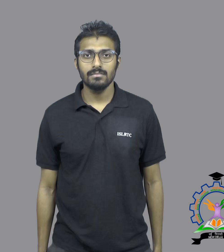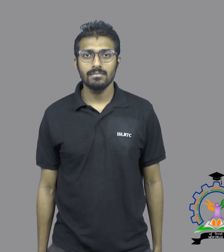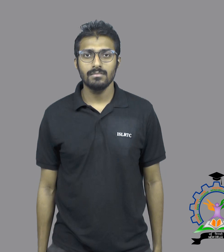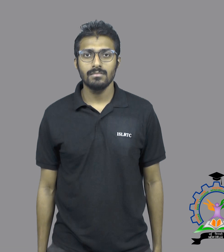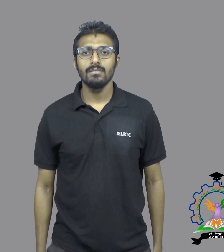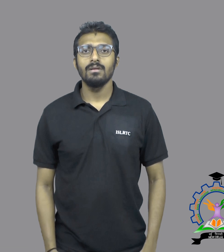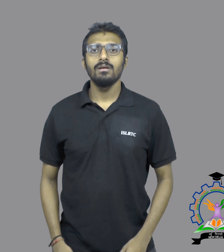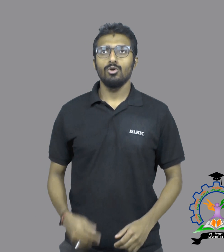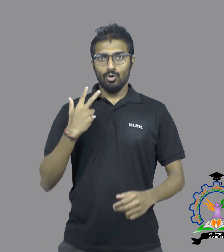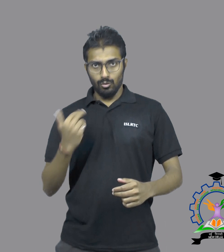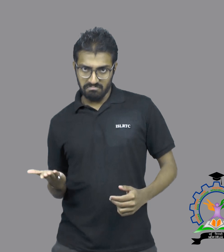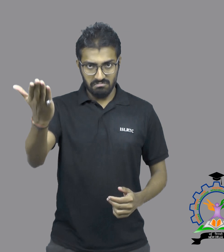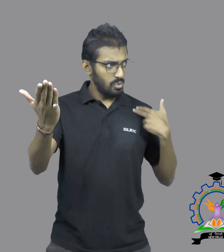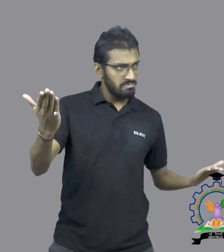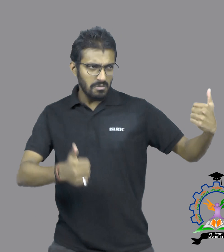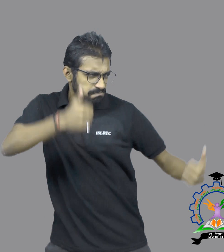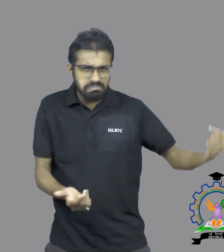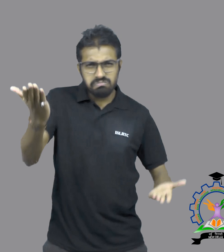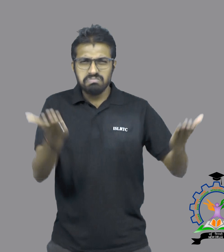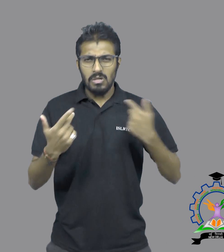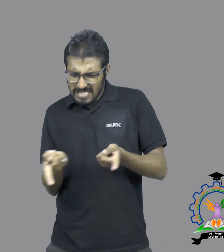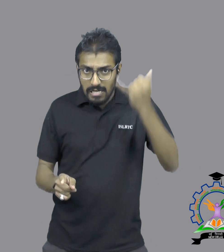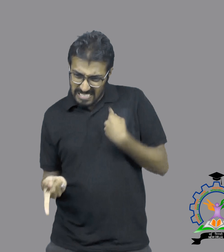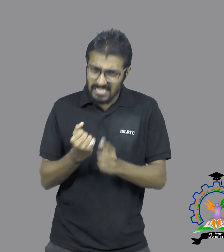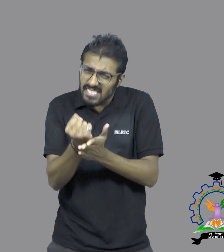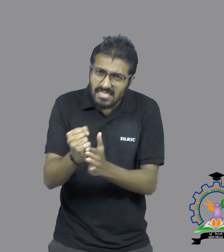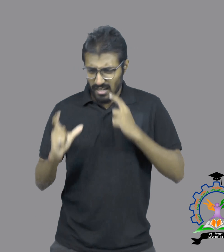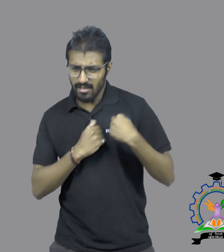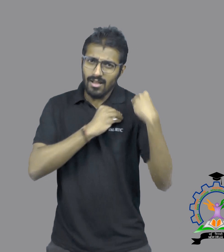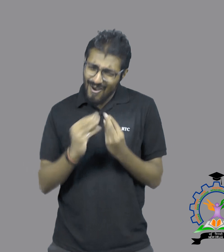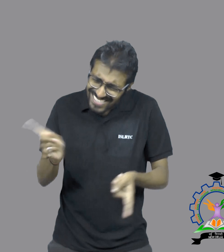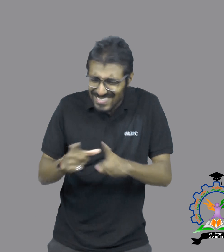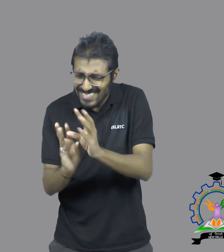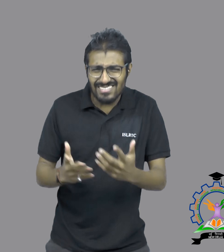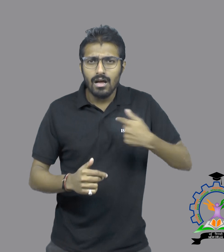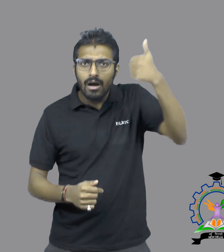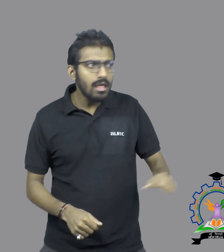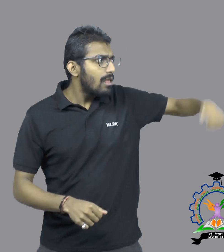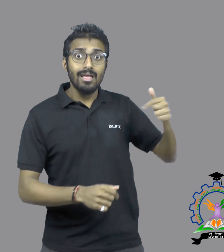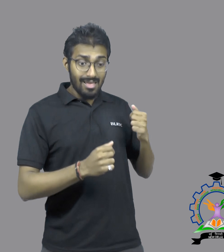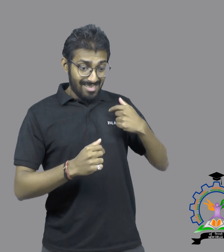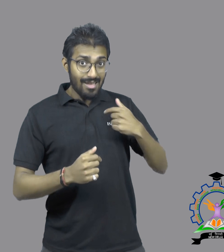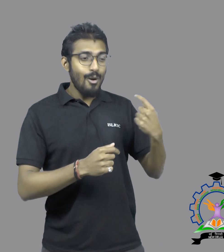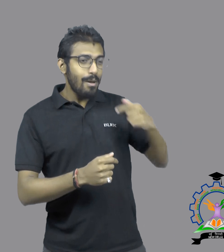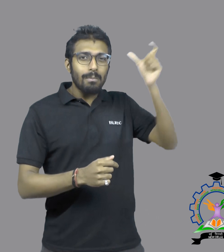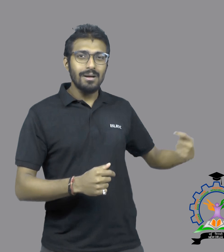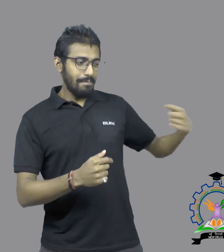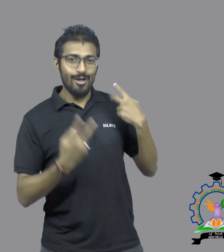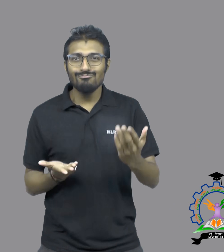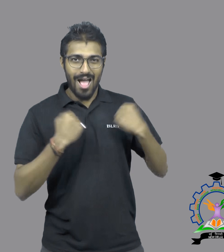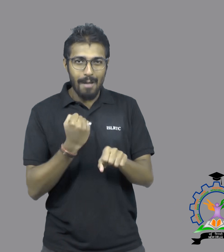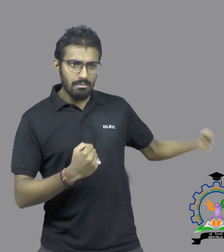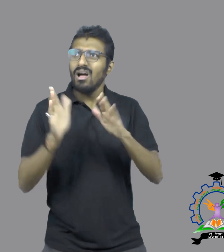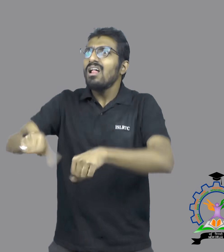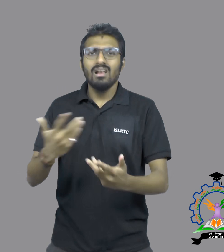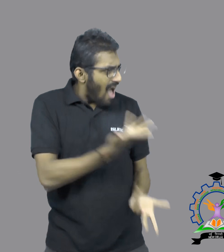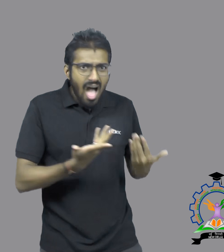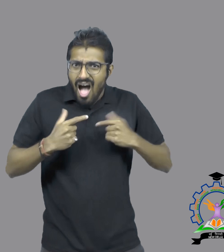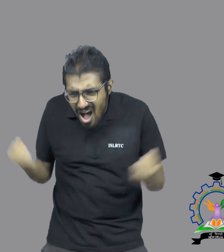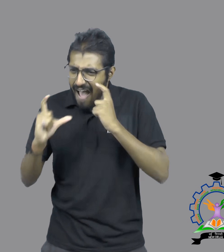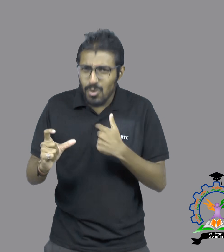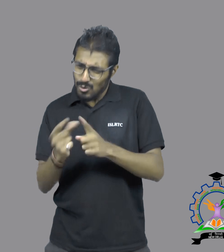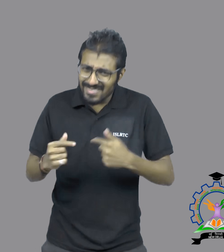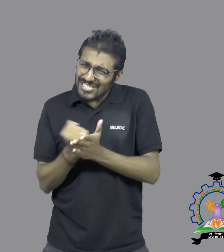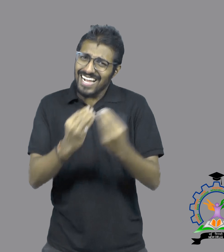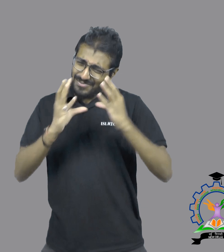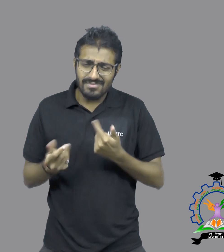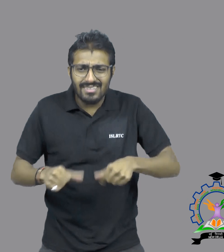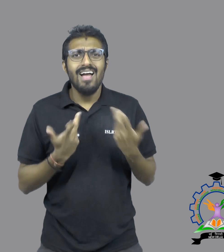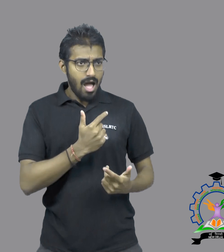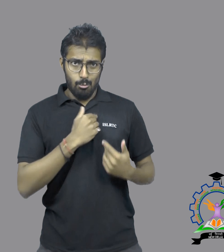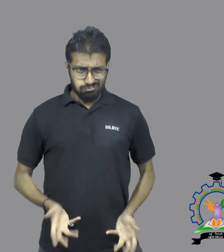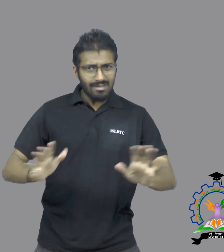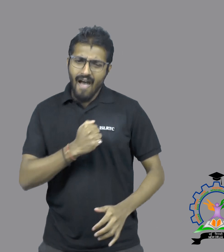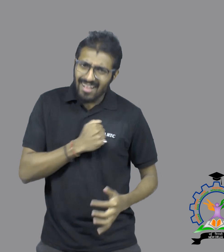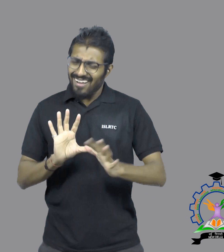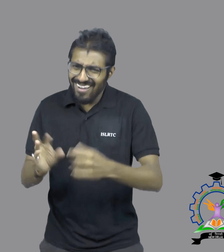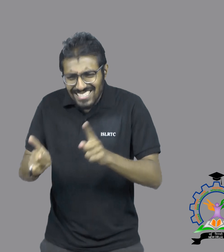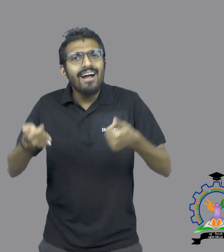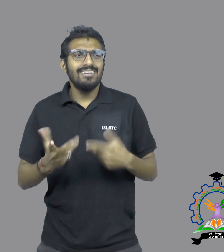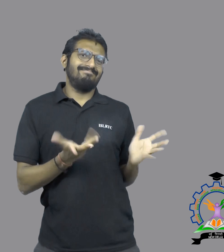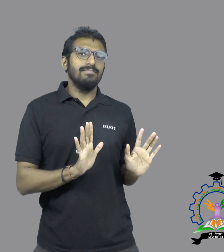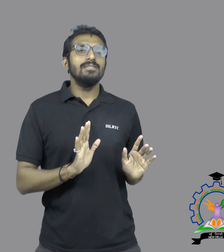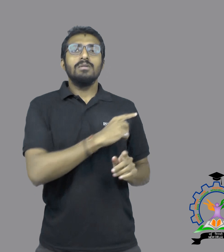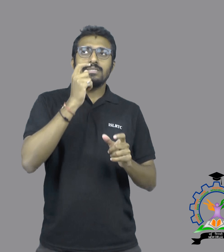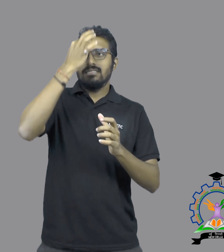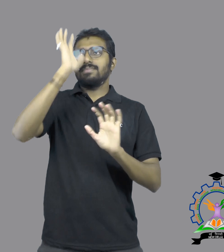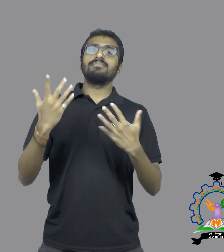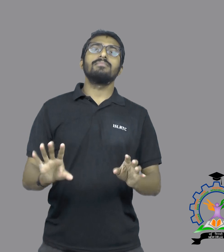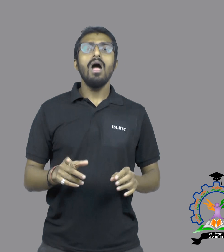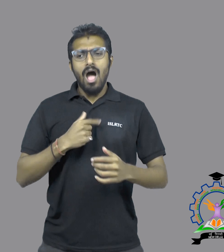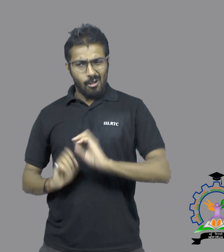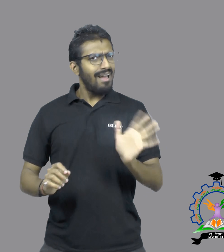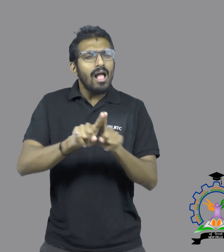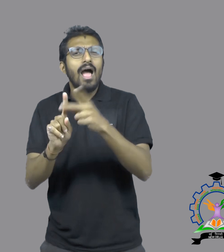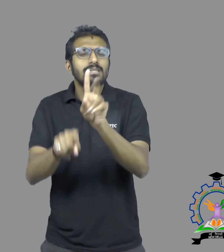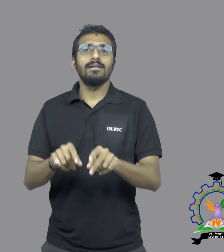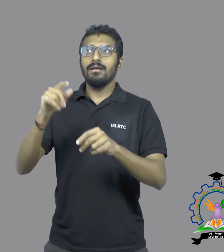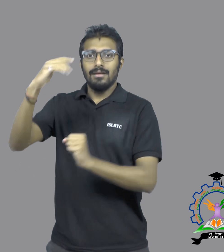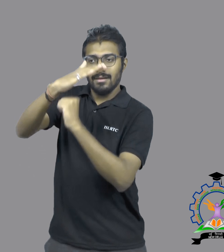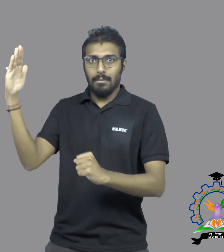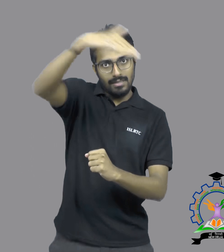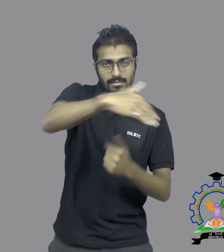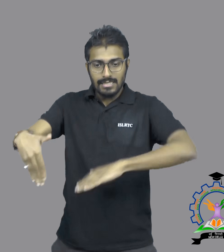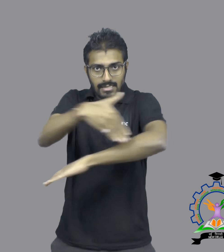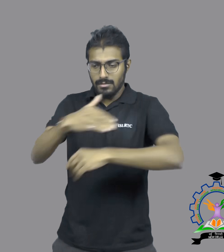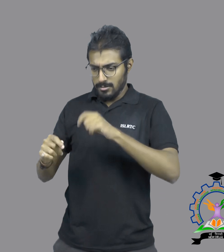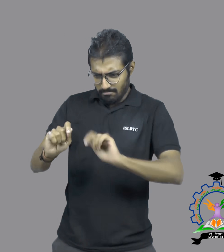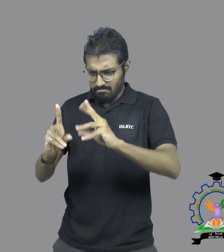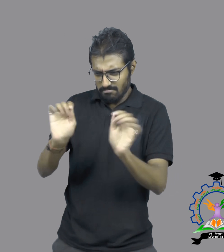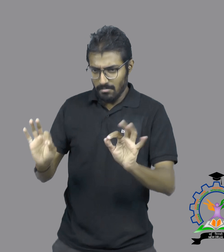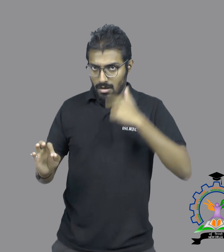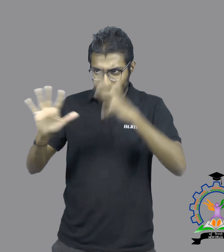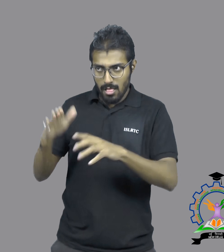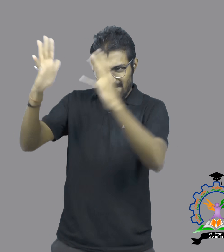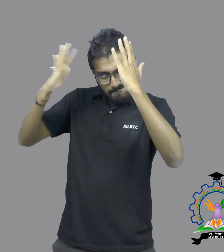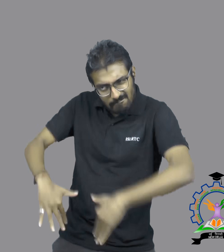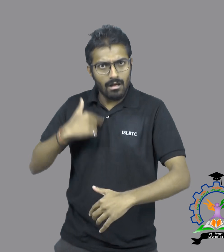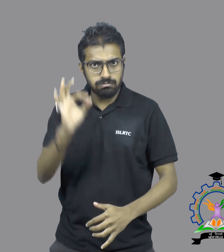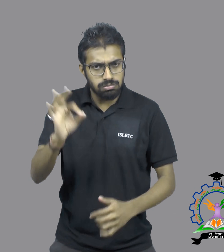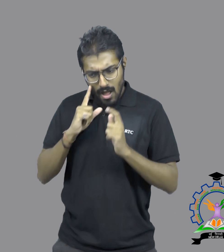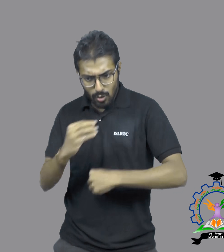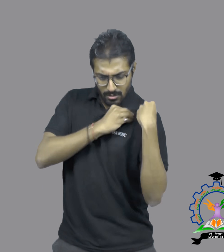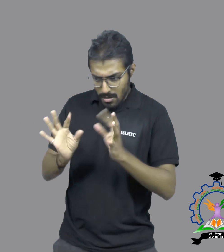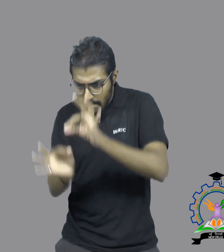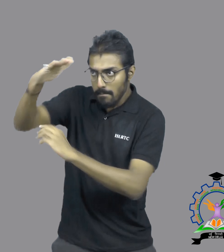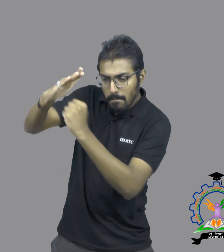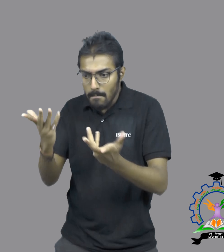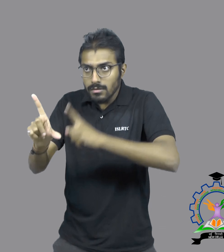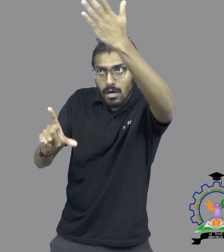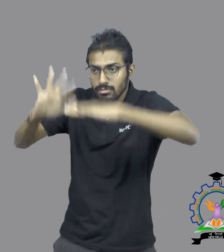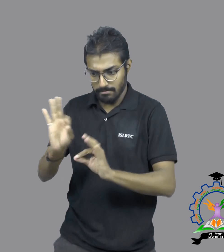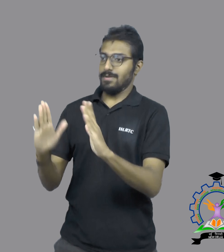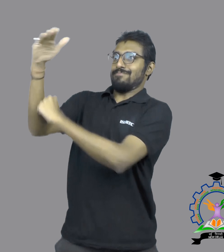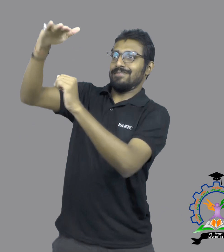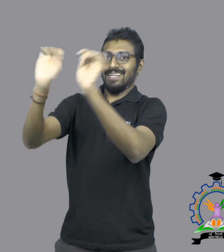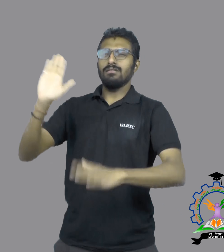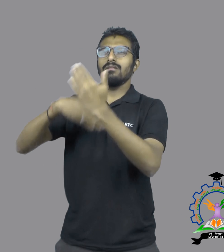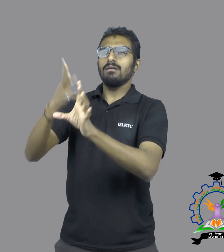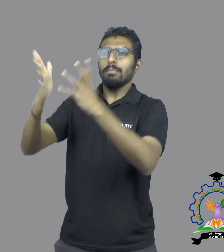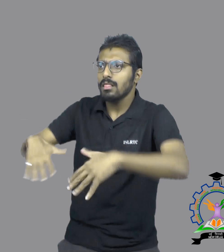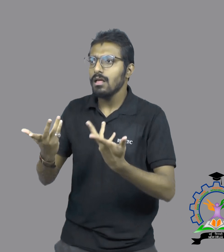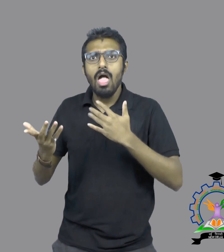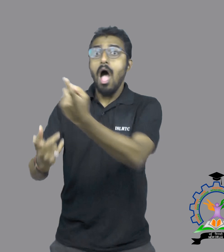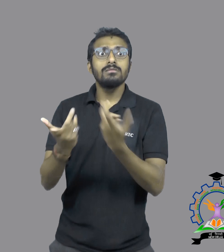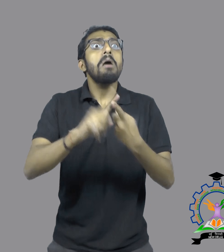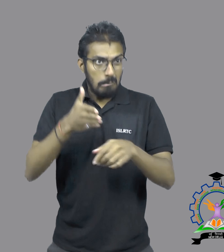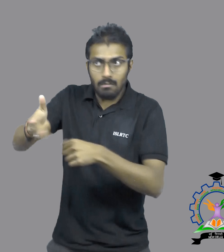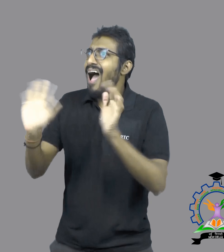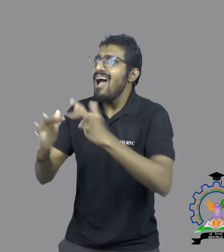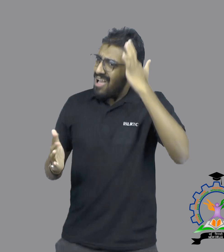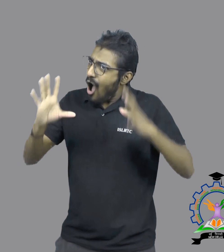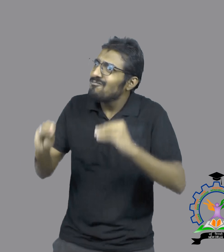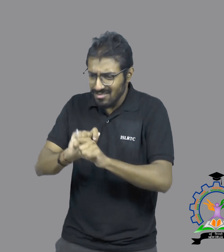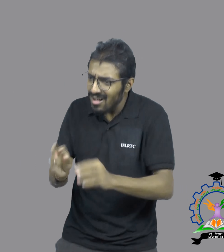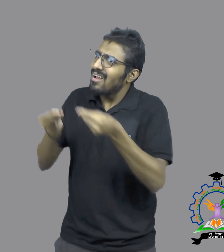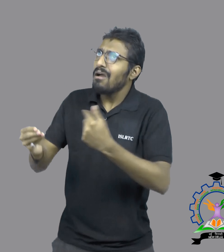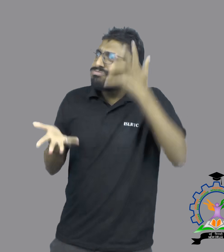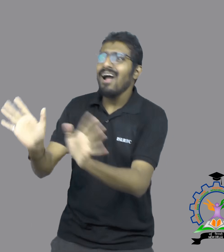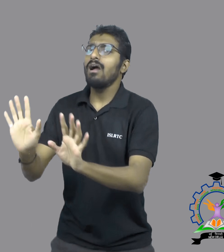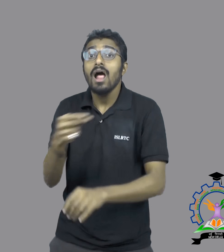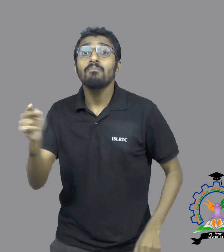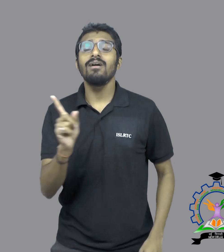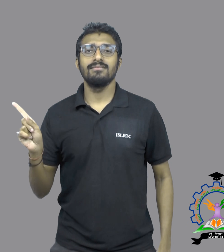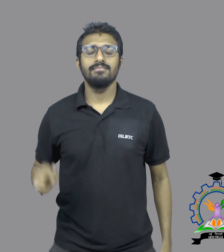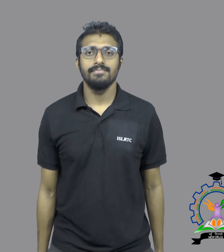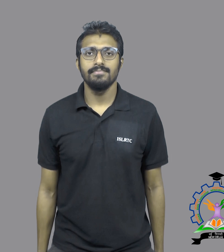Good Faith